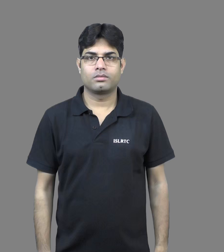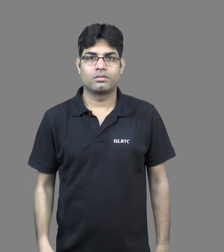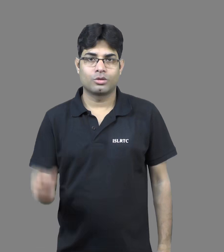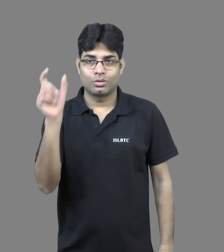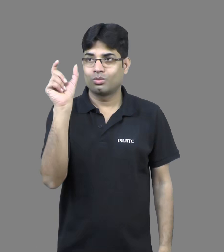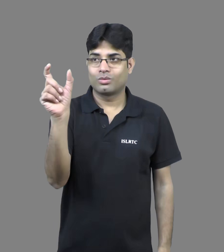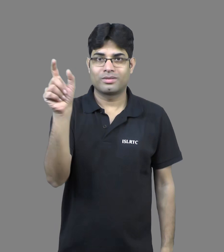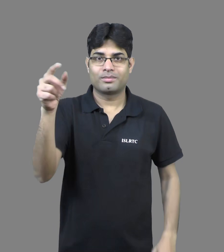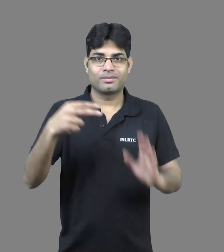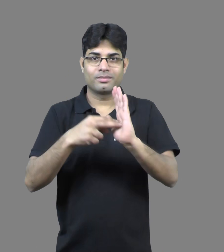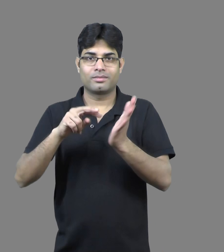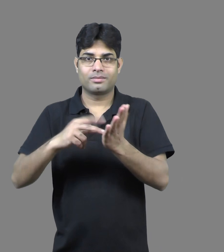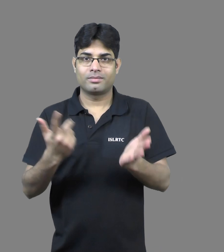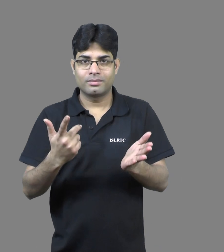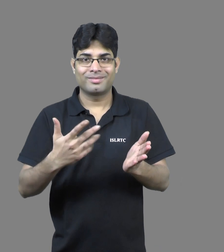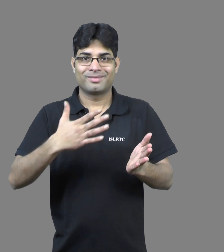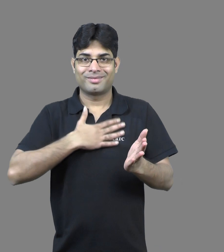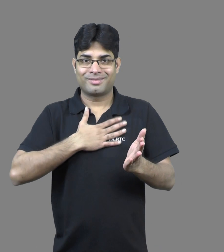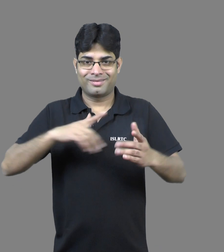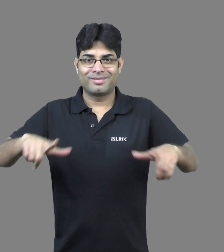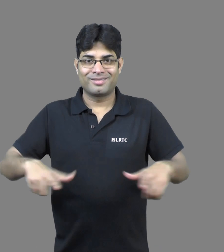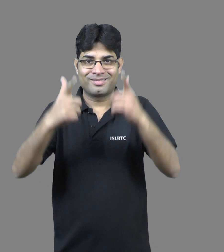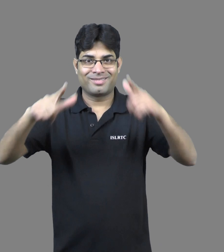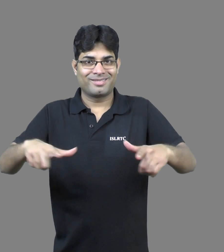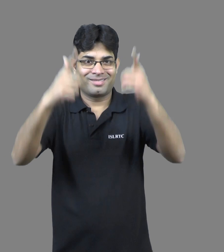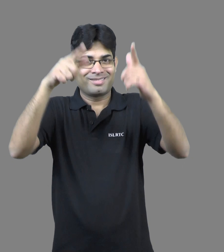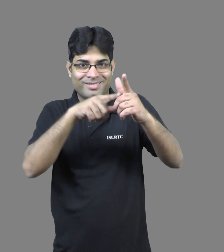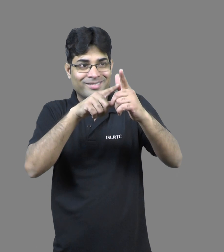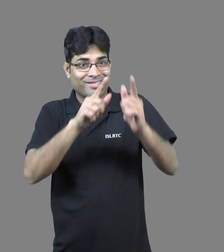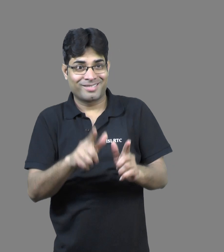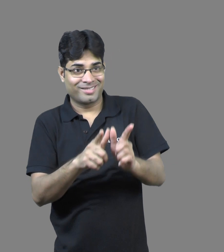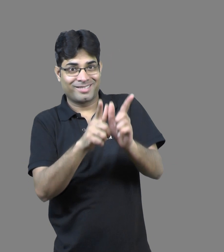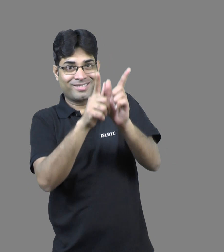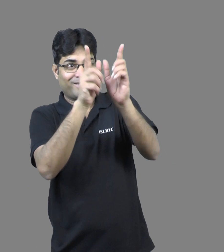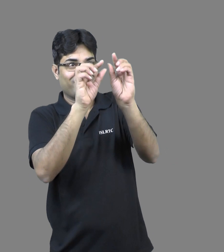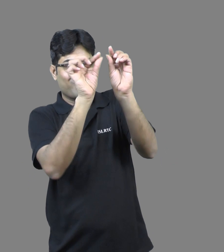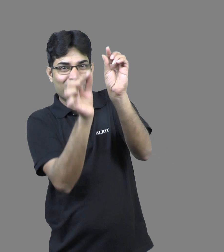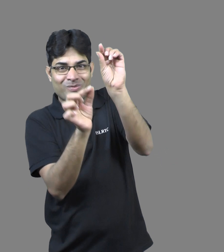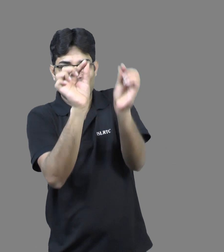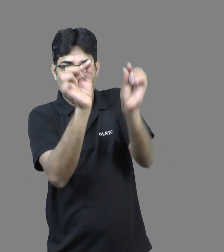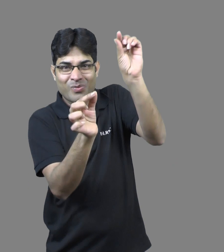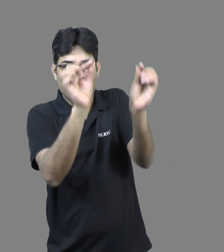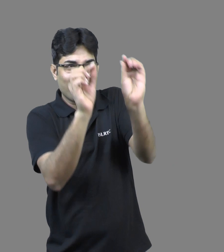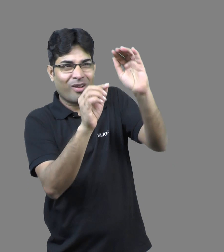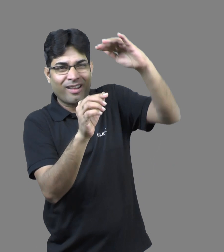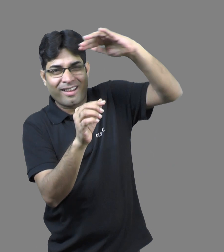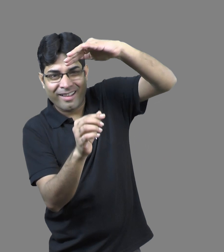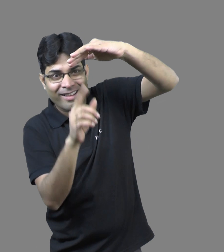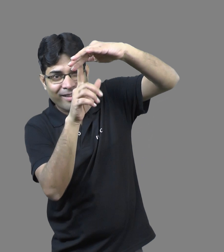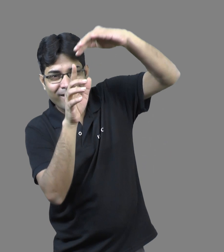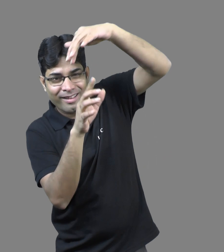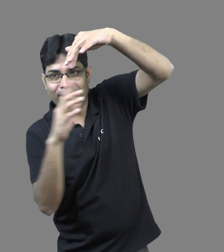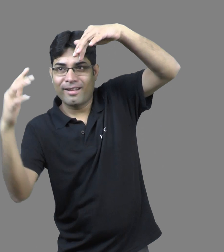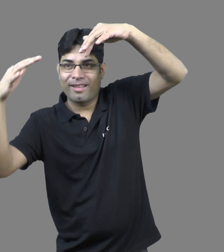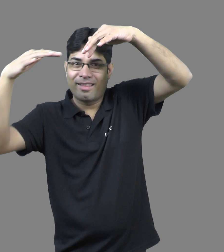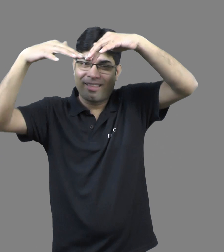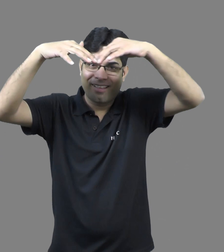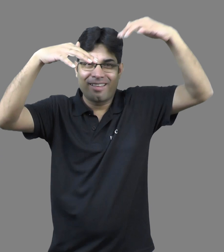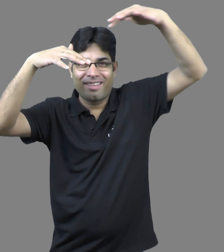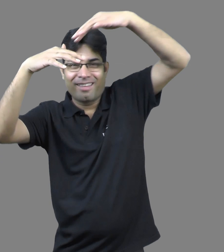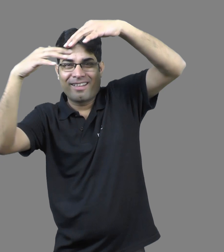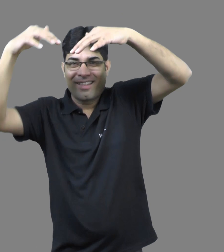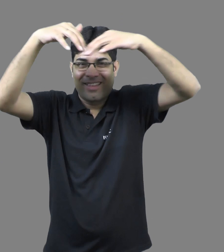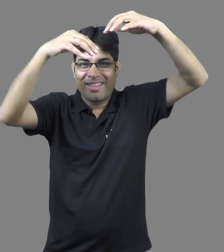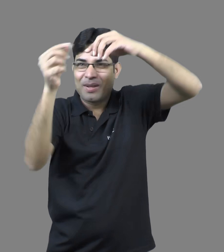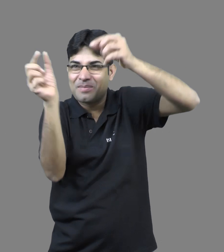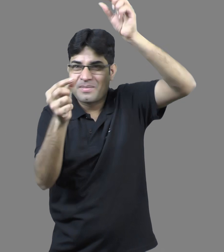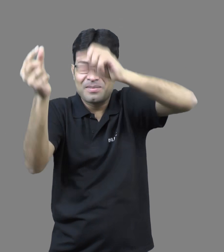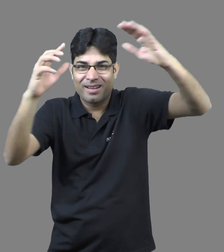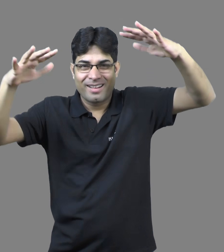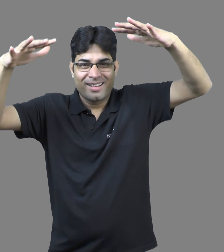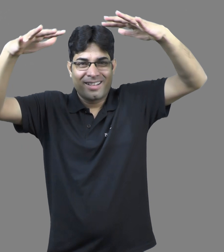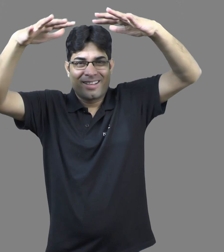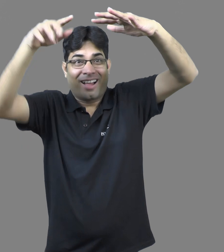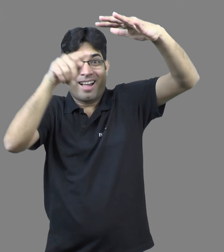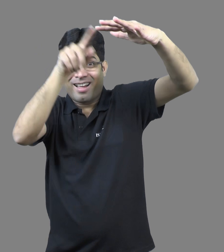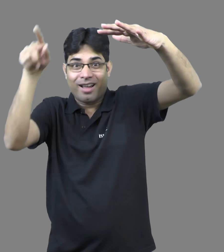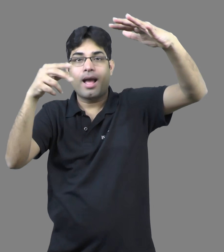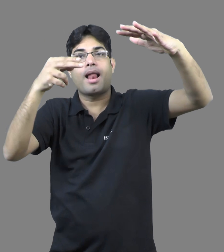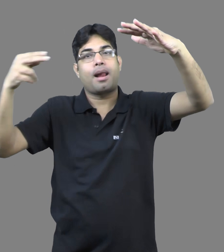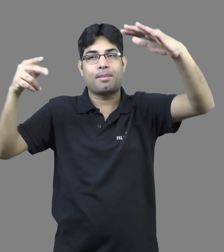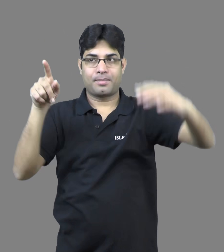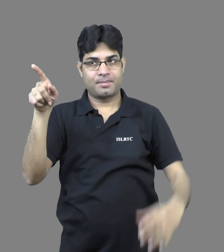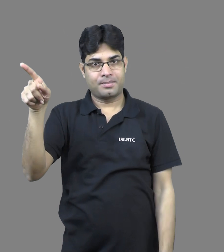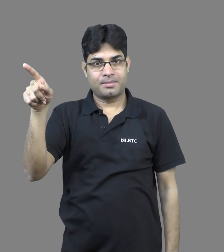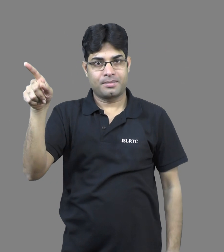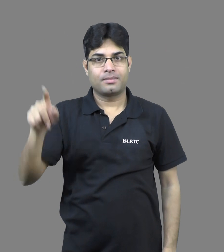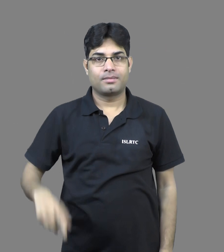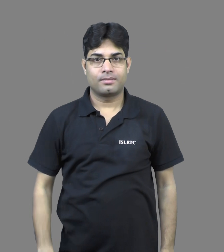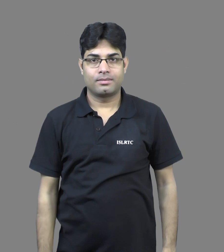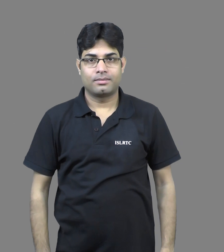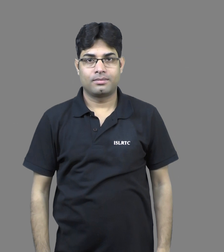Parkinsonia Aculeata